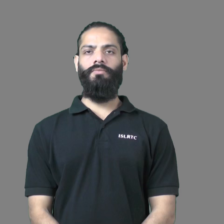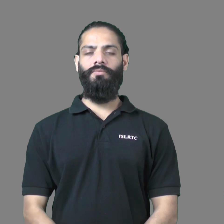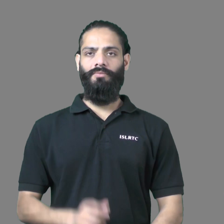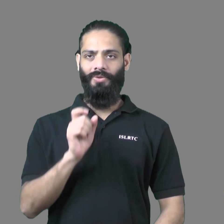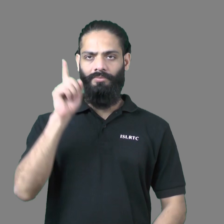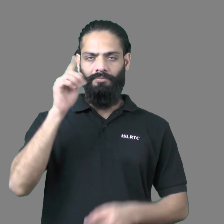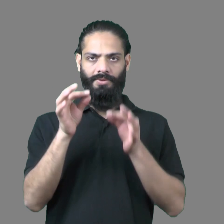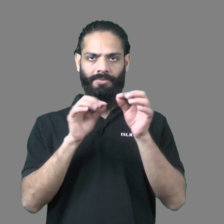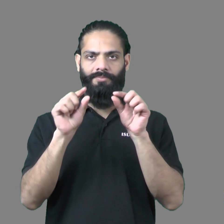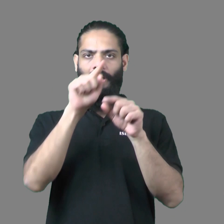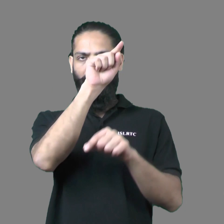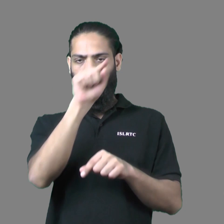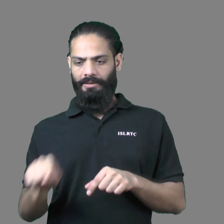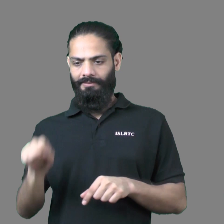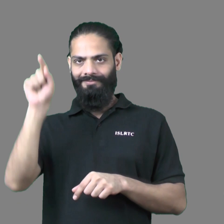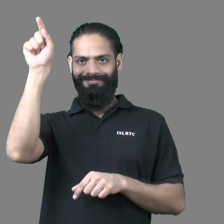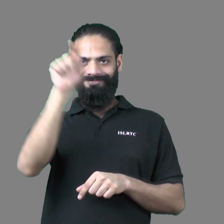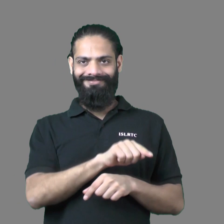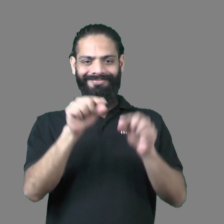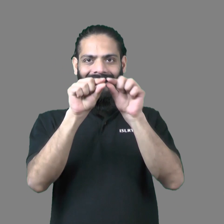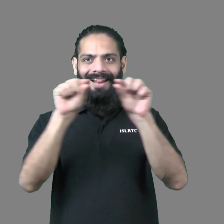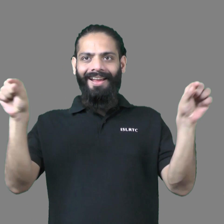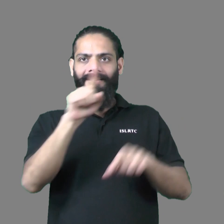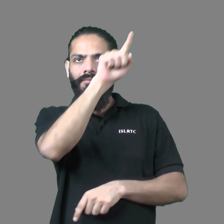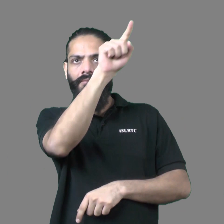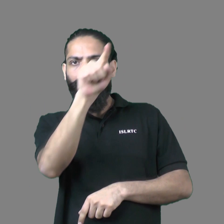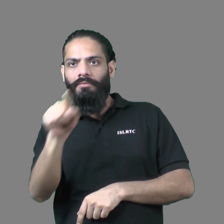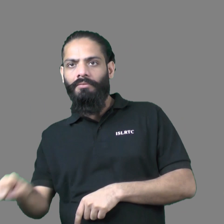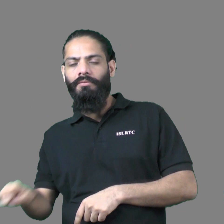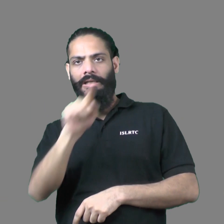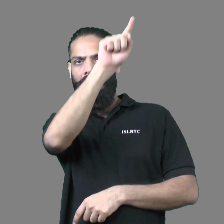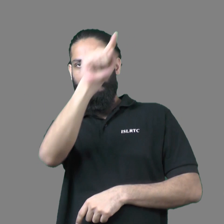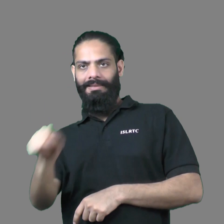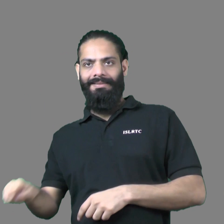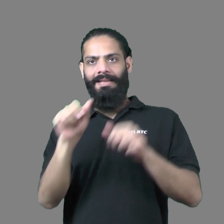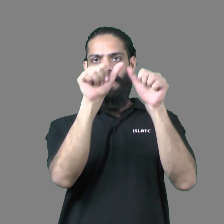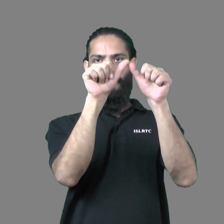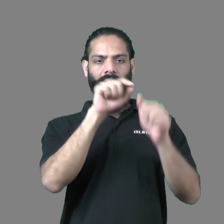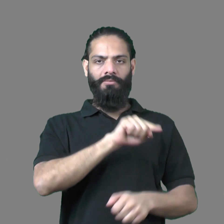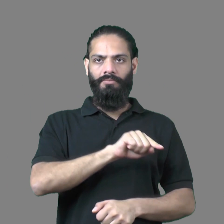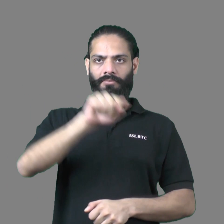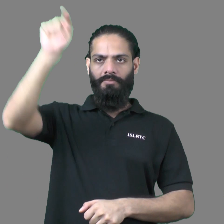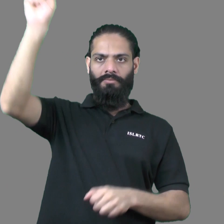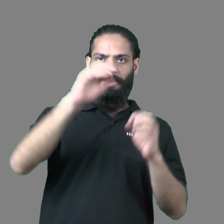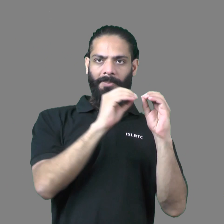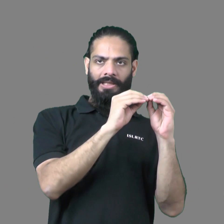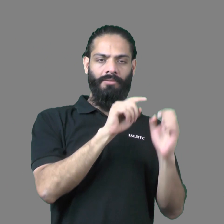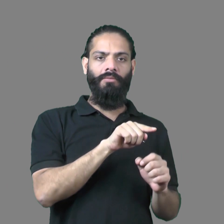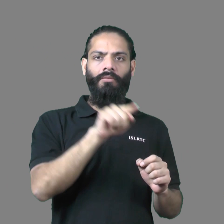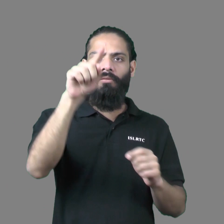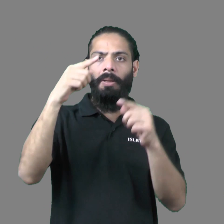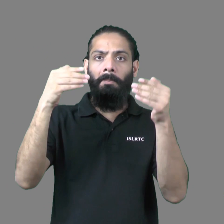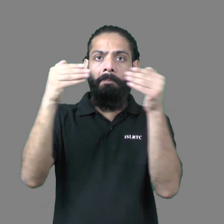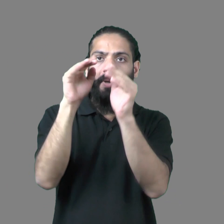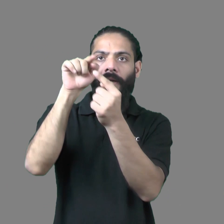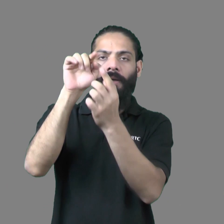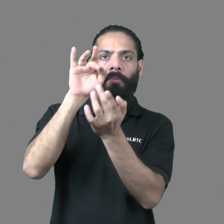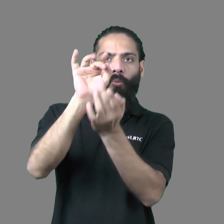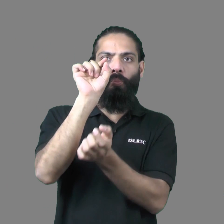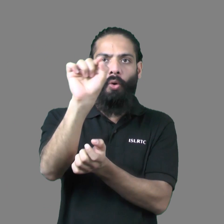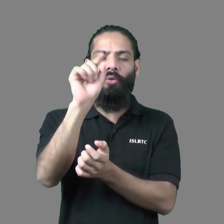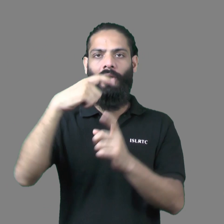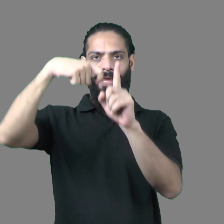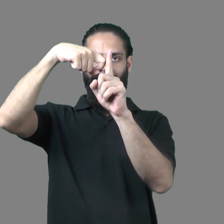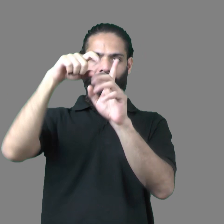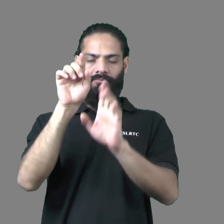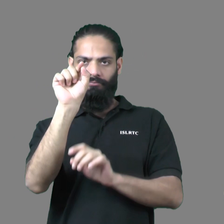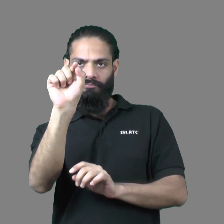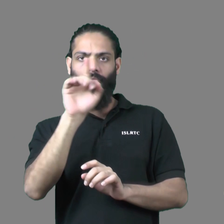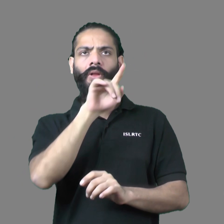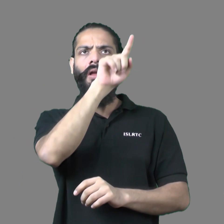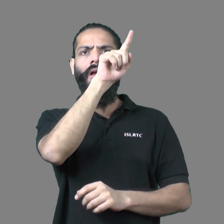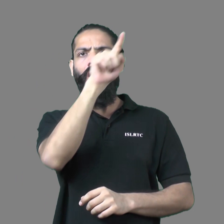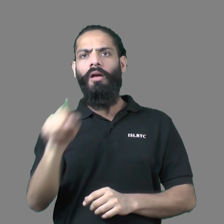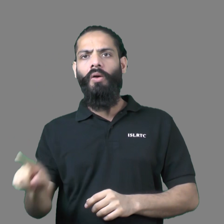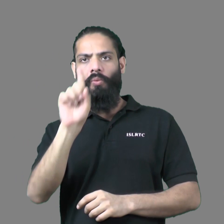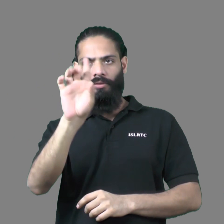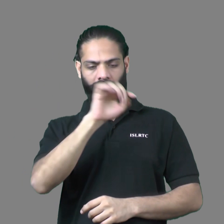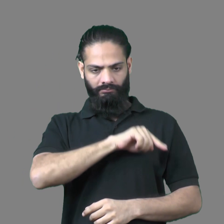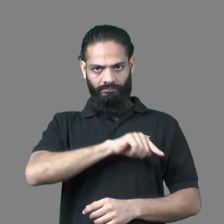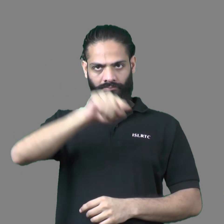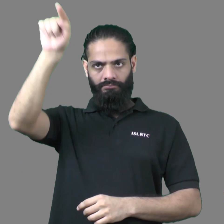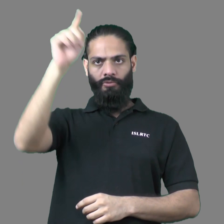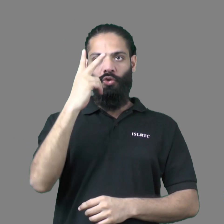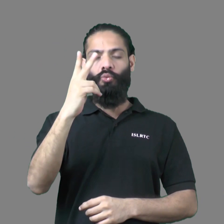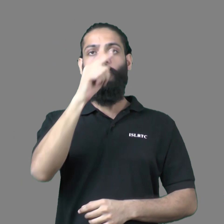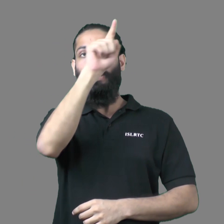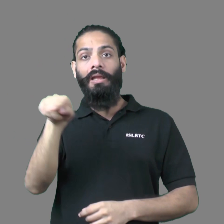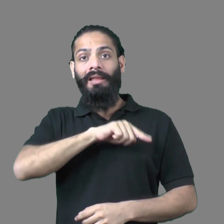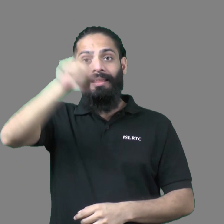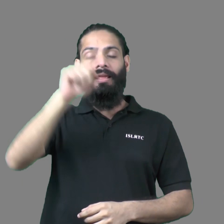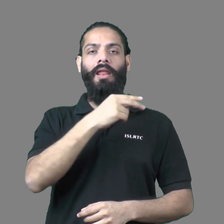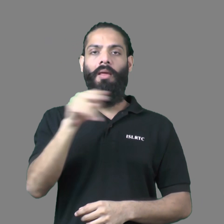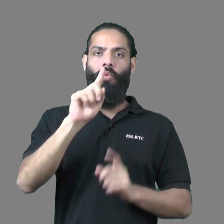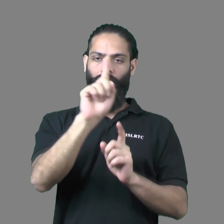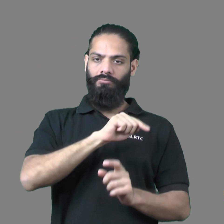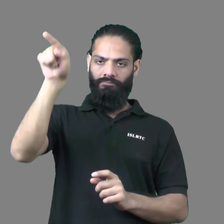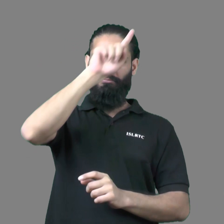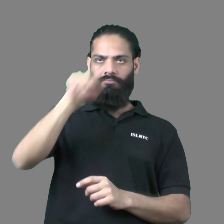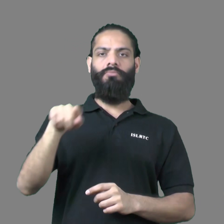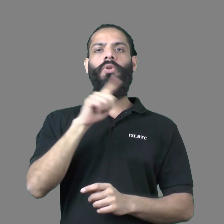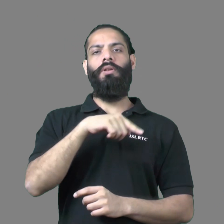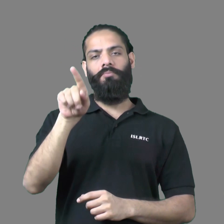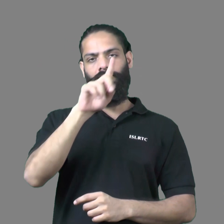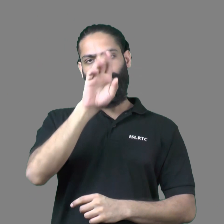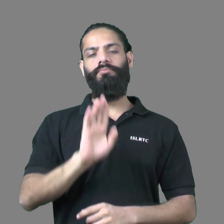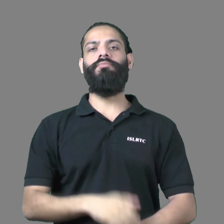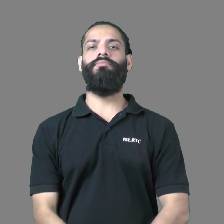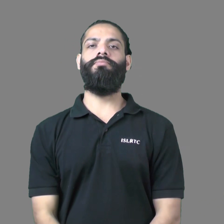Distinct Point